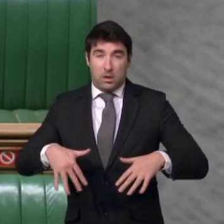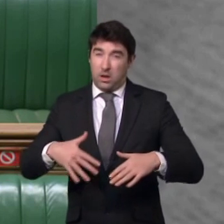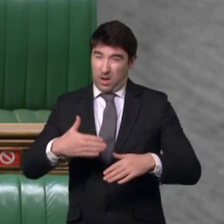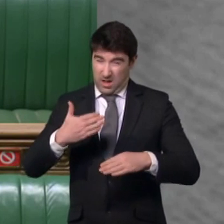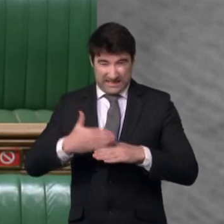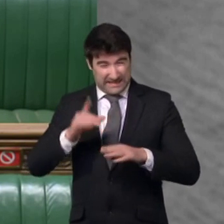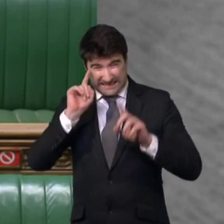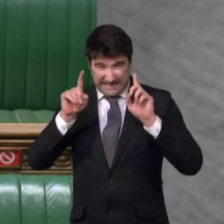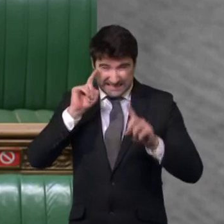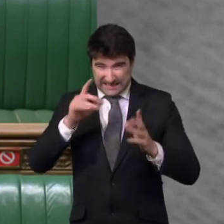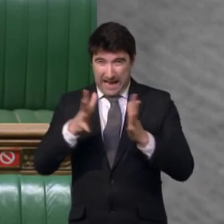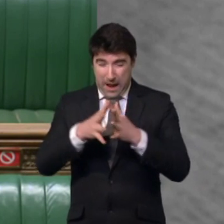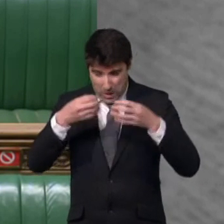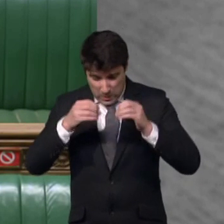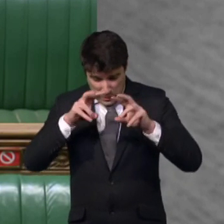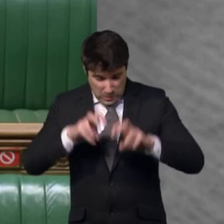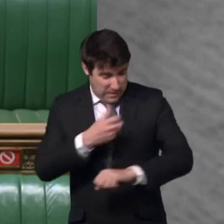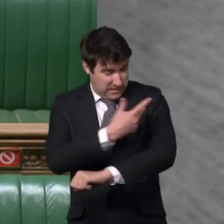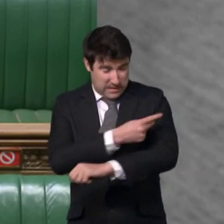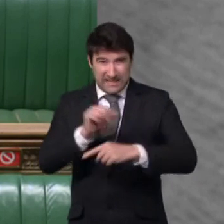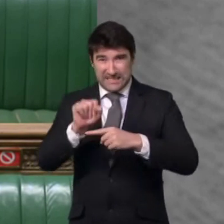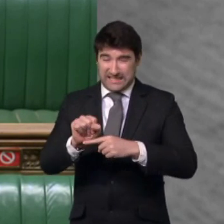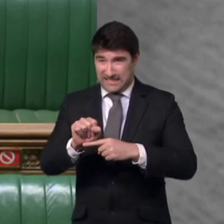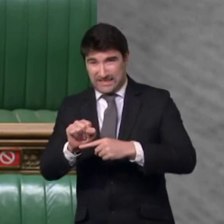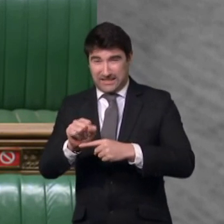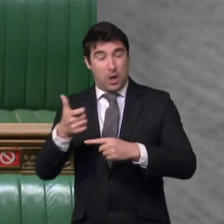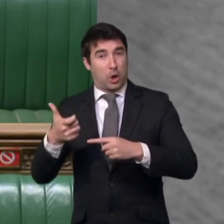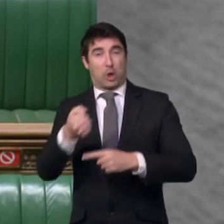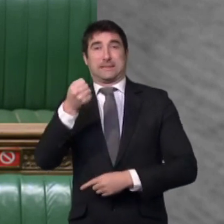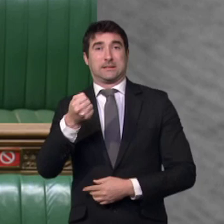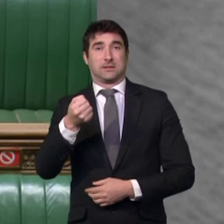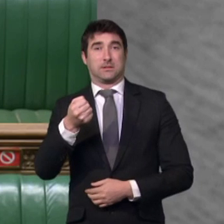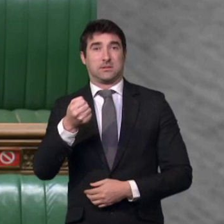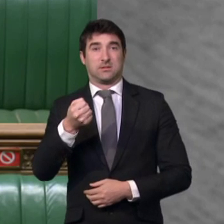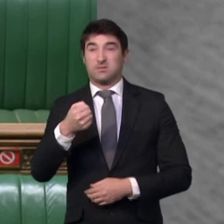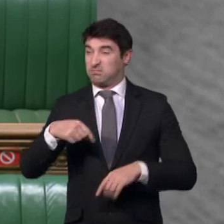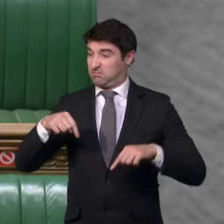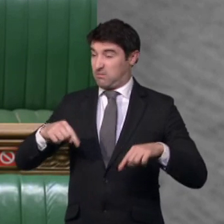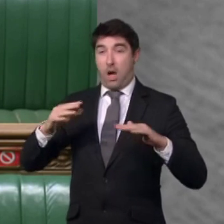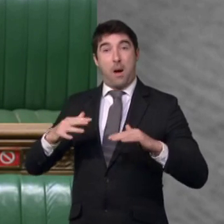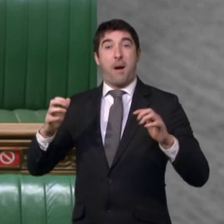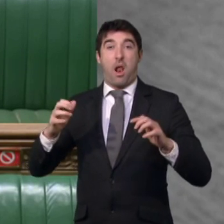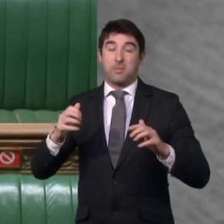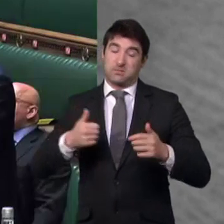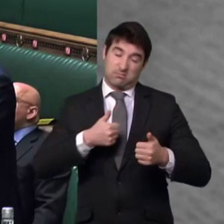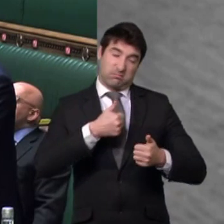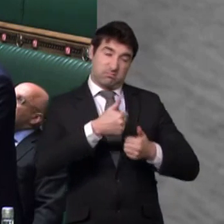I am sure the whole House will join me in congratulating everyone involved in this huge British success story.